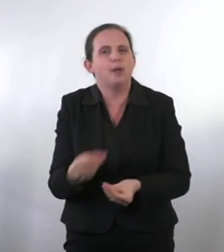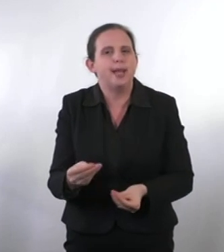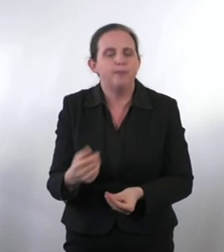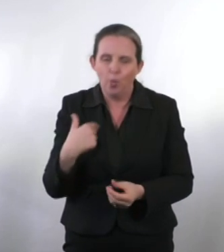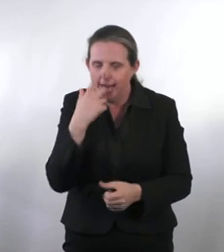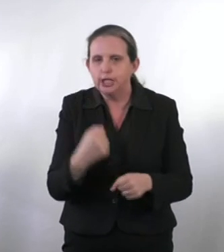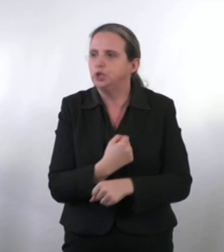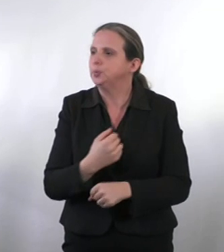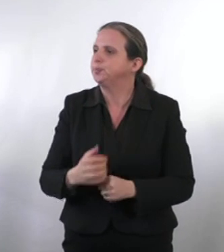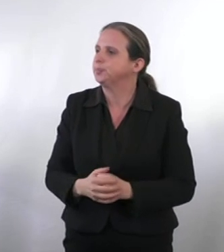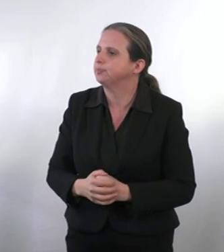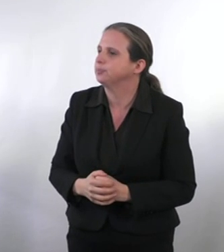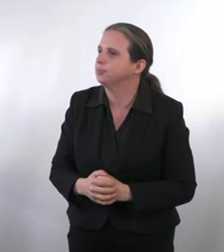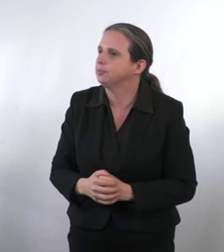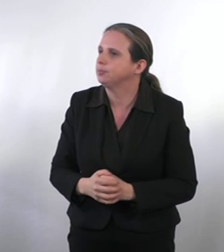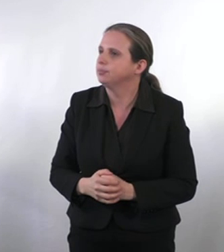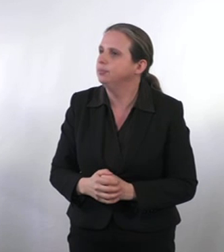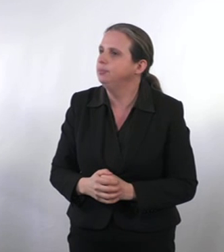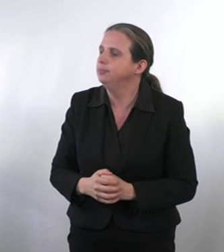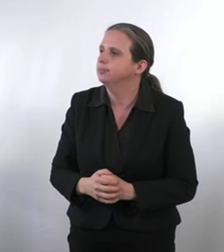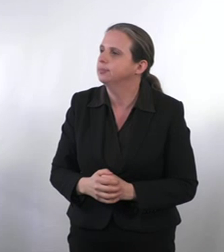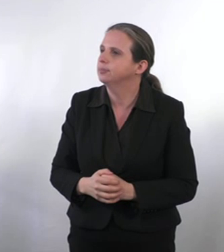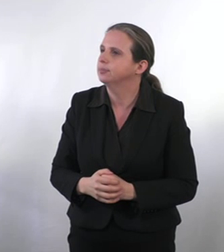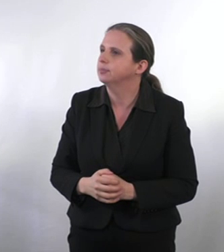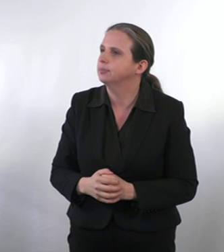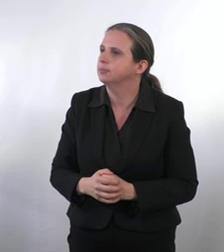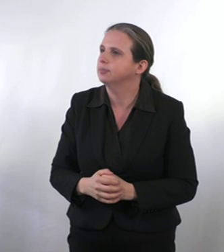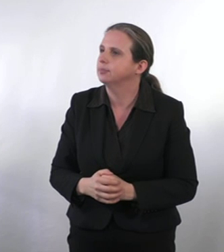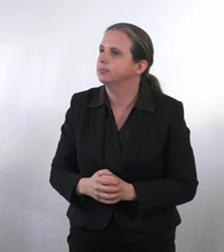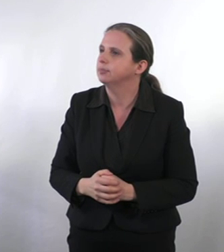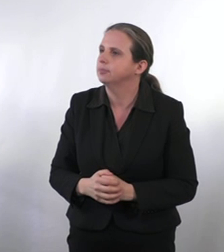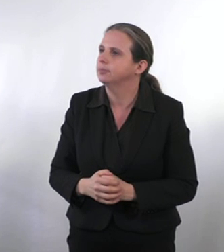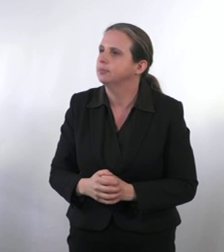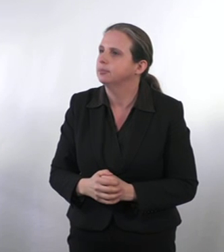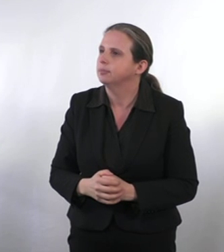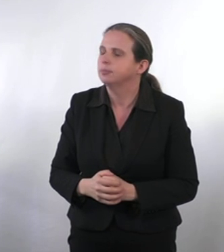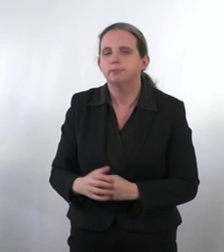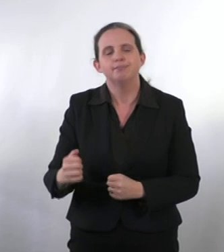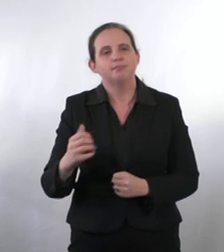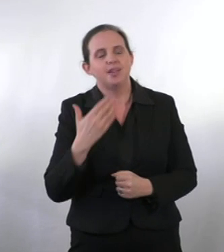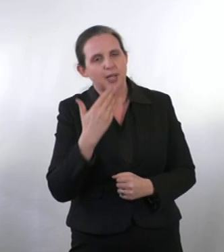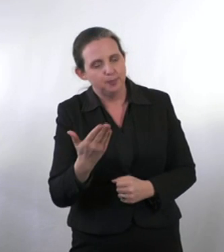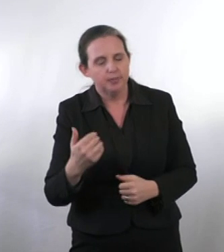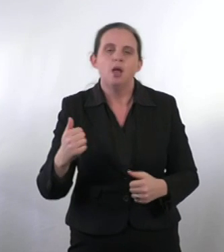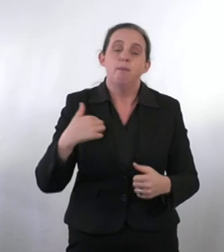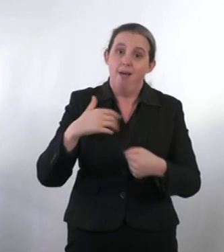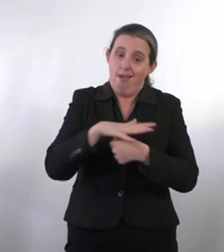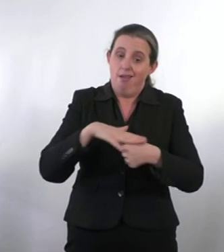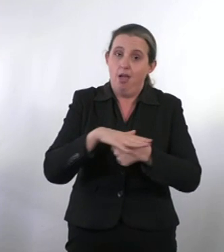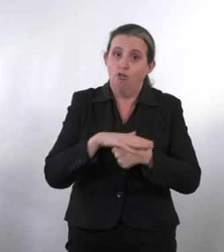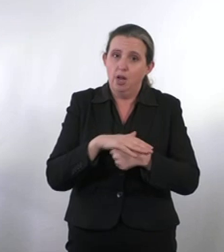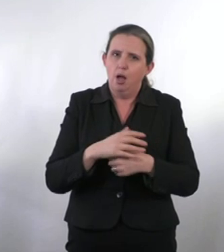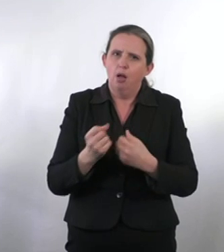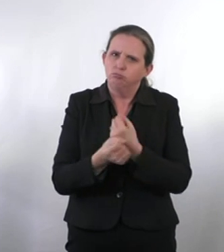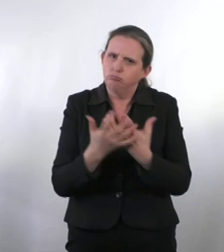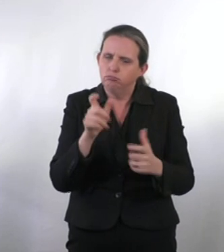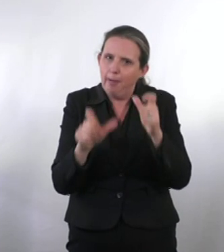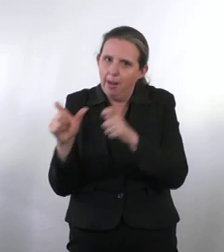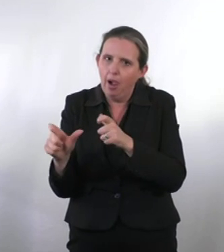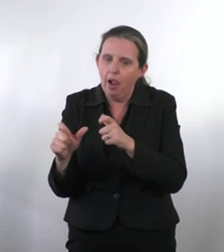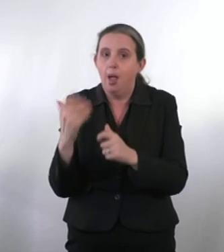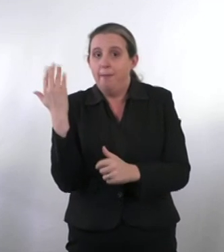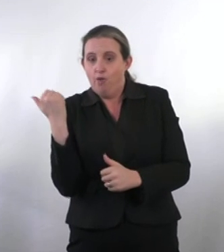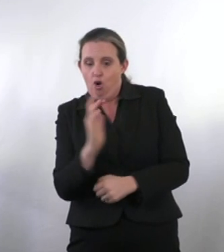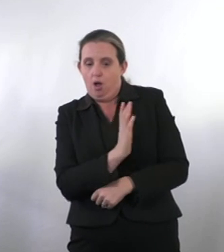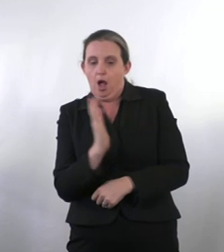Lincolnshire has one of the highest populations of veterans in our country; as such, I warmly welcome the recent announcement to boost funding for our armed forces.